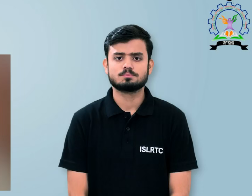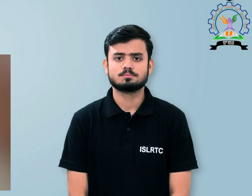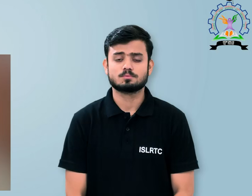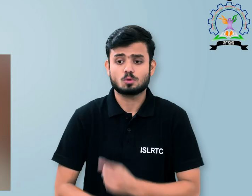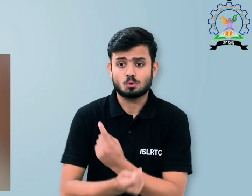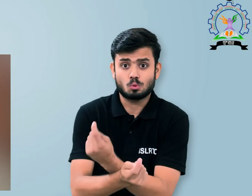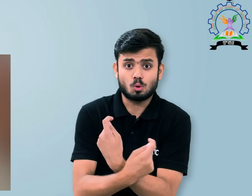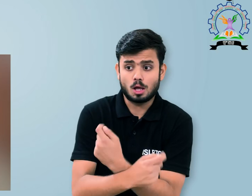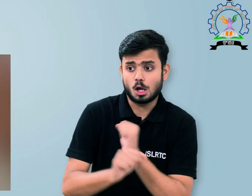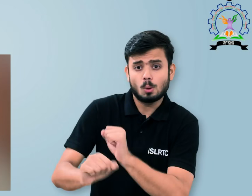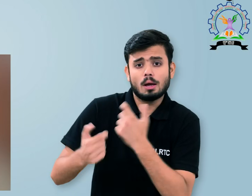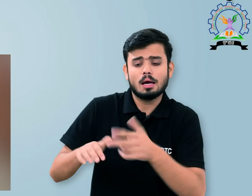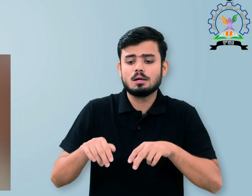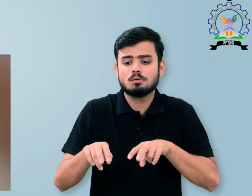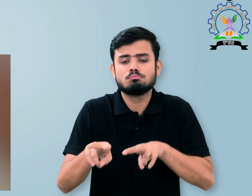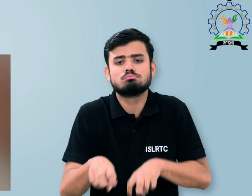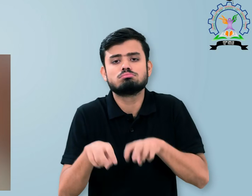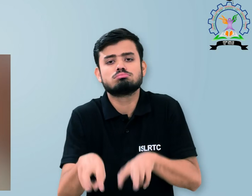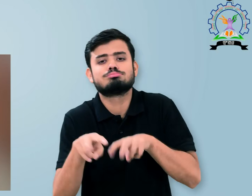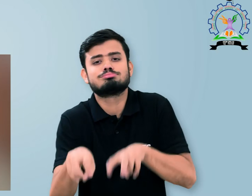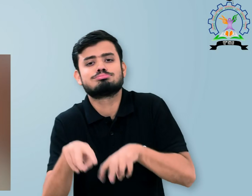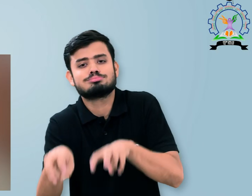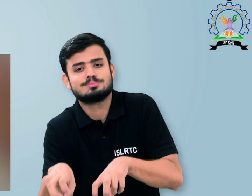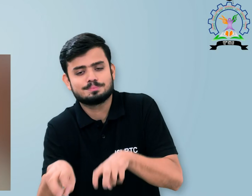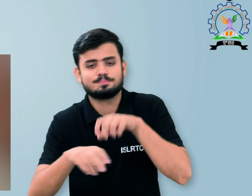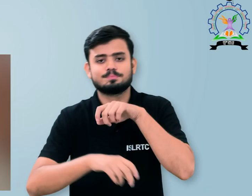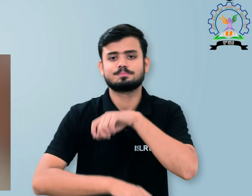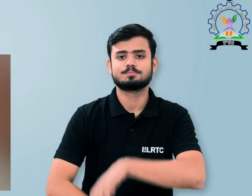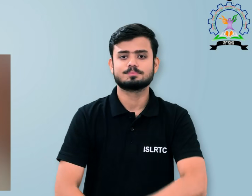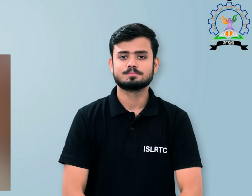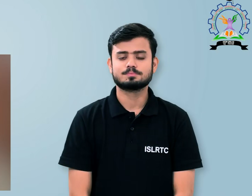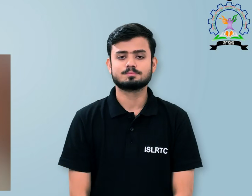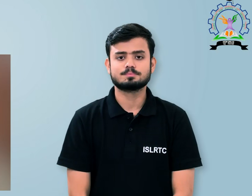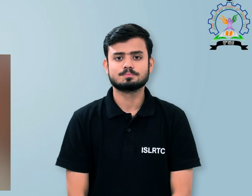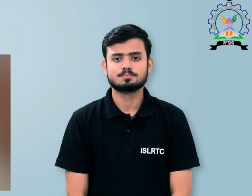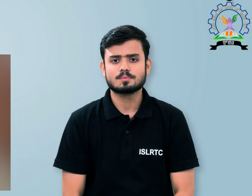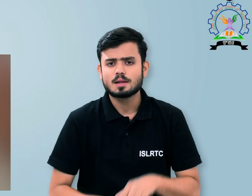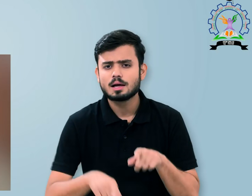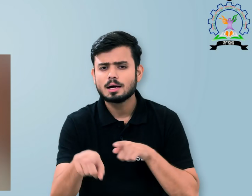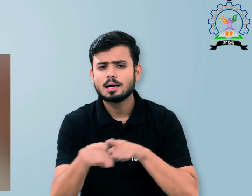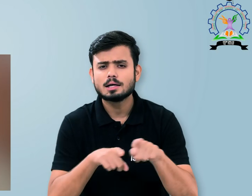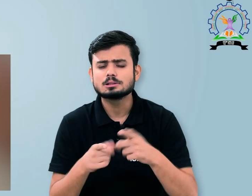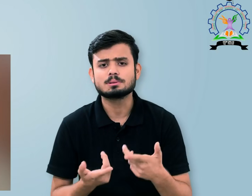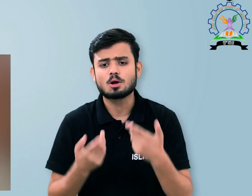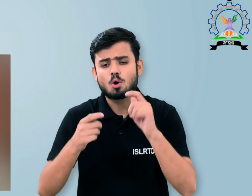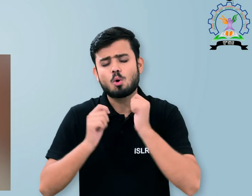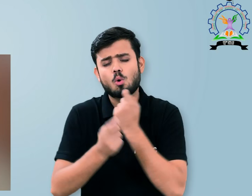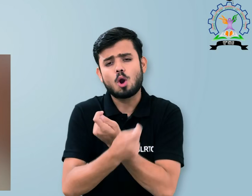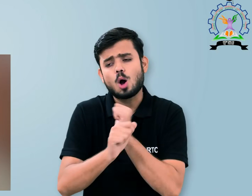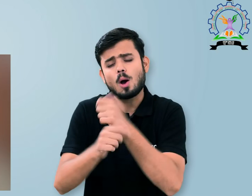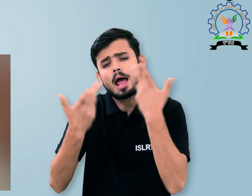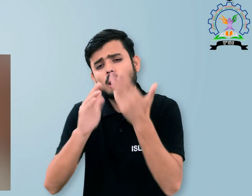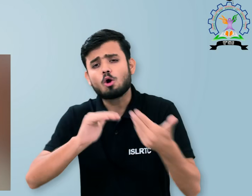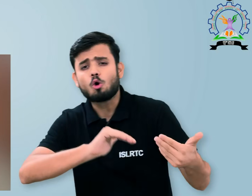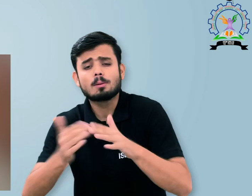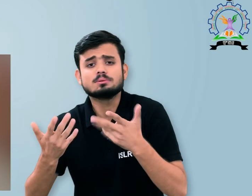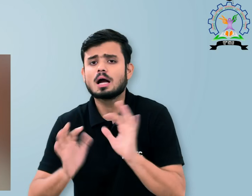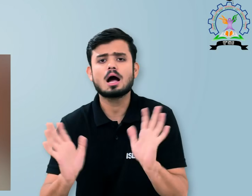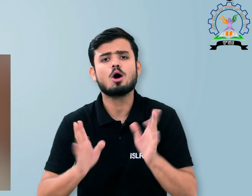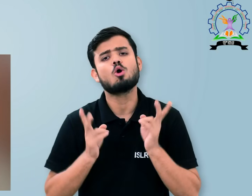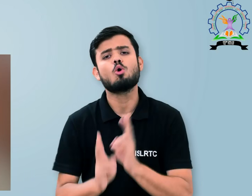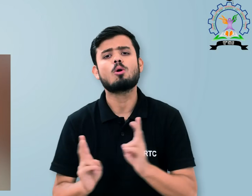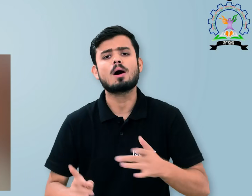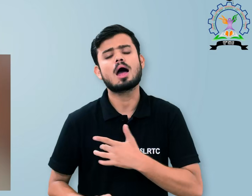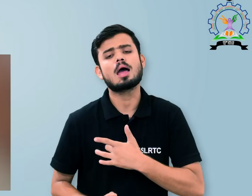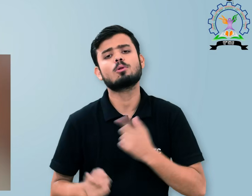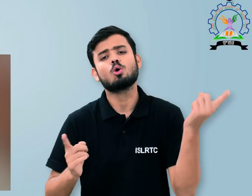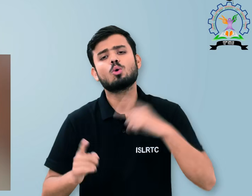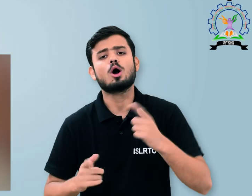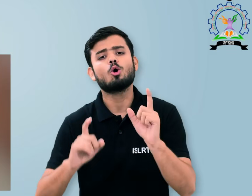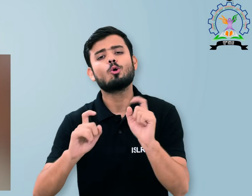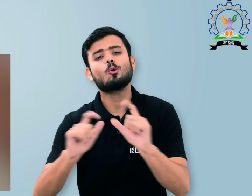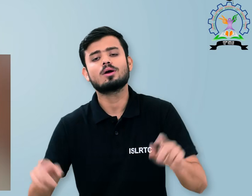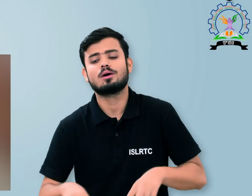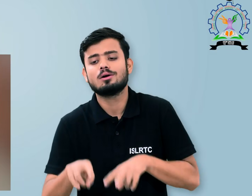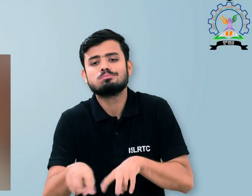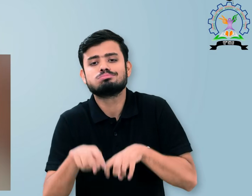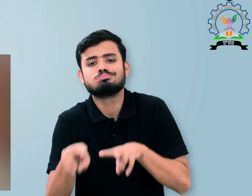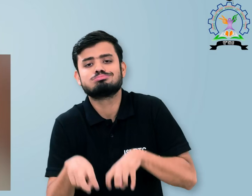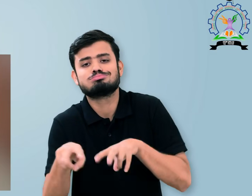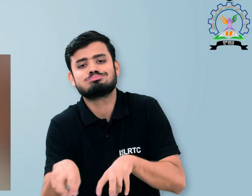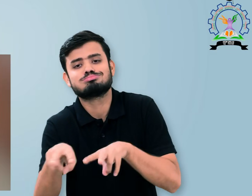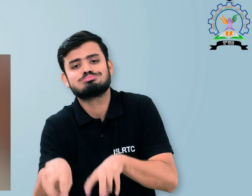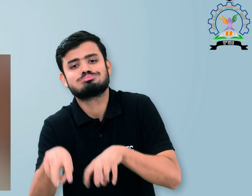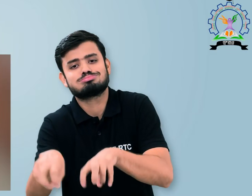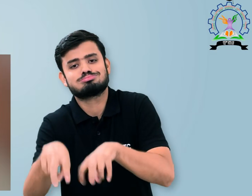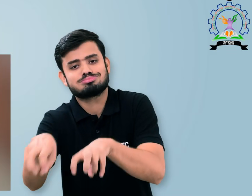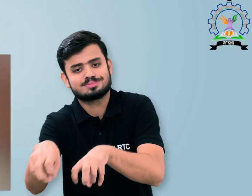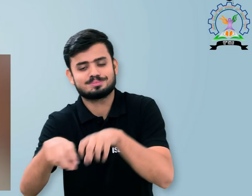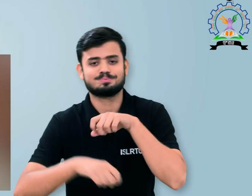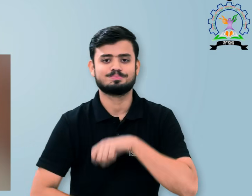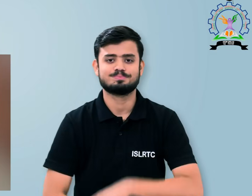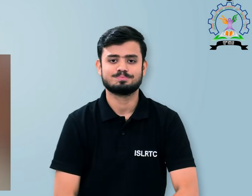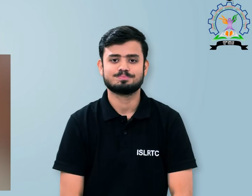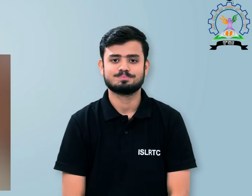Trot The trot is a two-beat gait in horse riding, faster than a walk but slower than a canter.